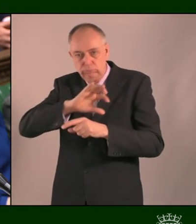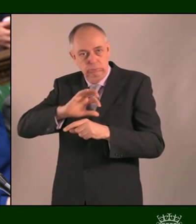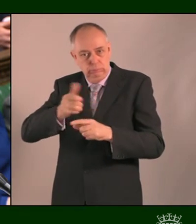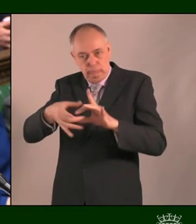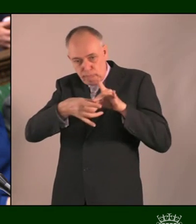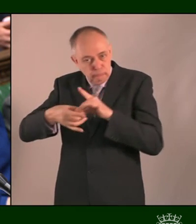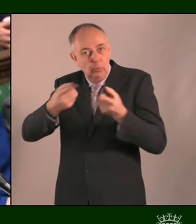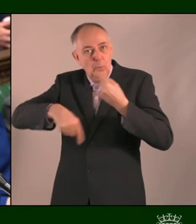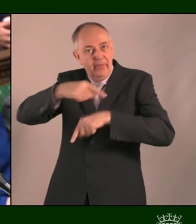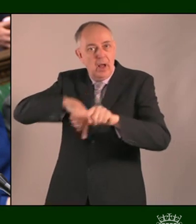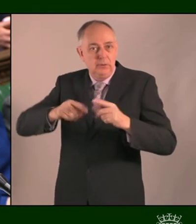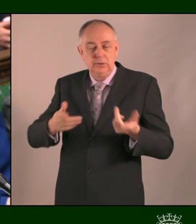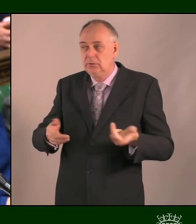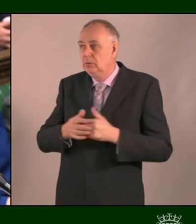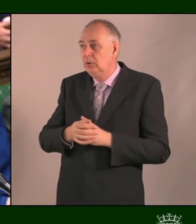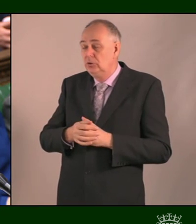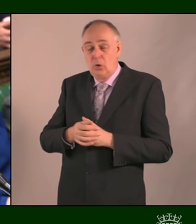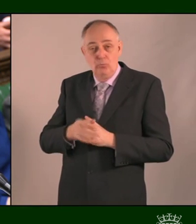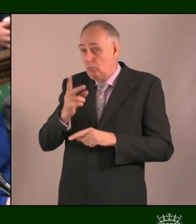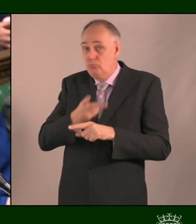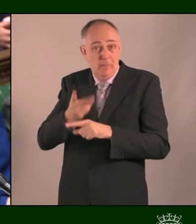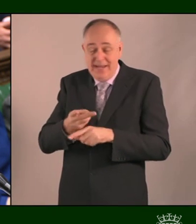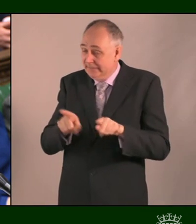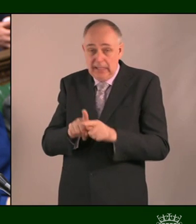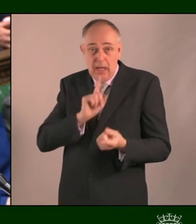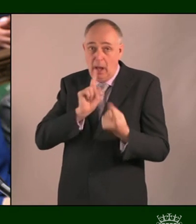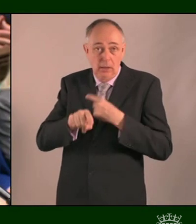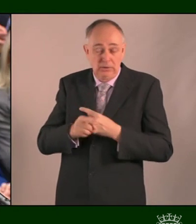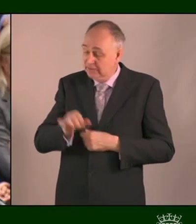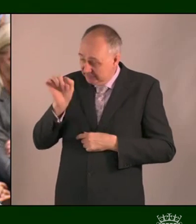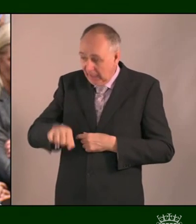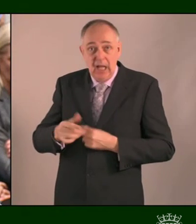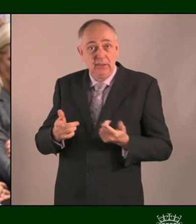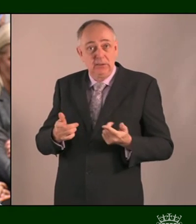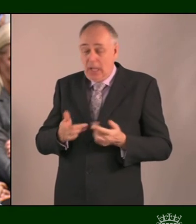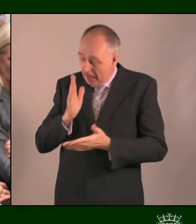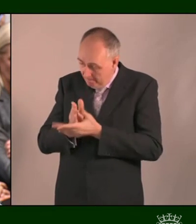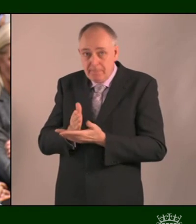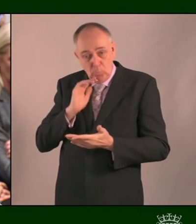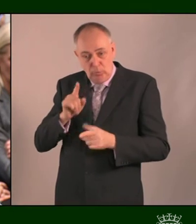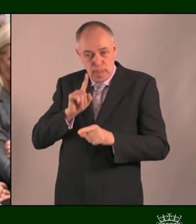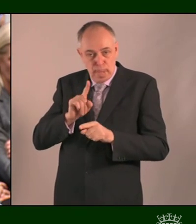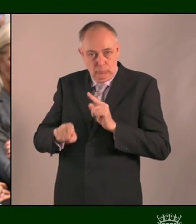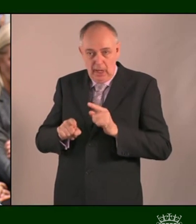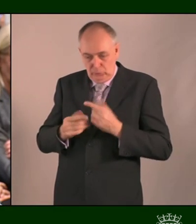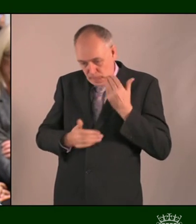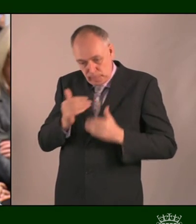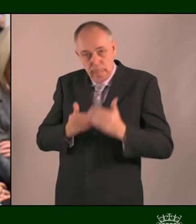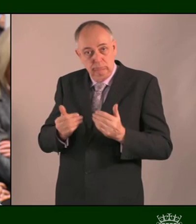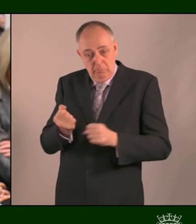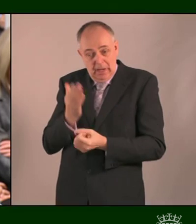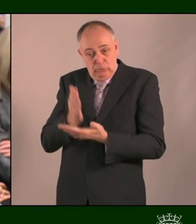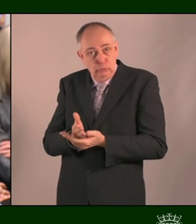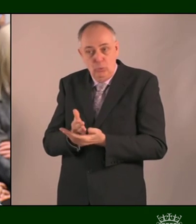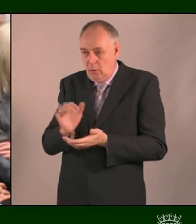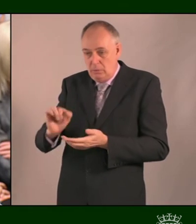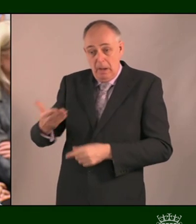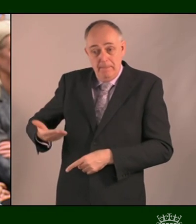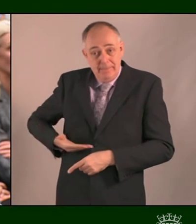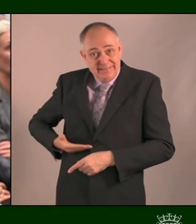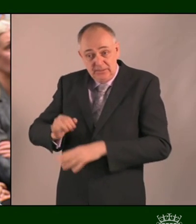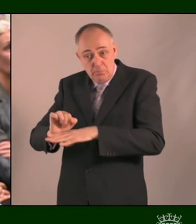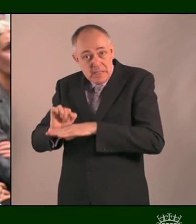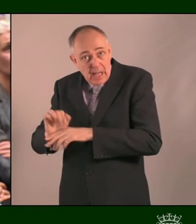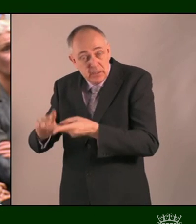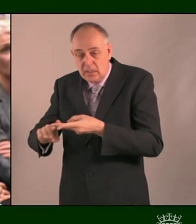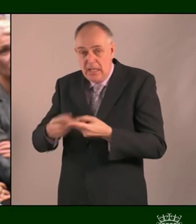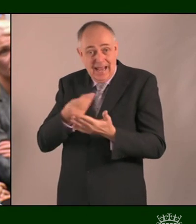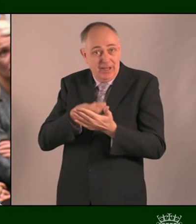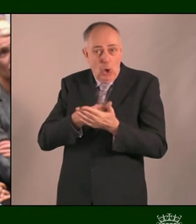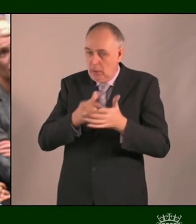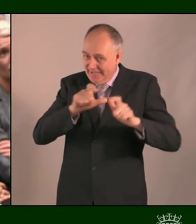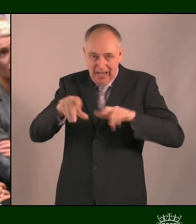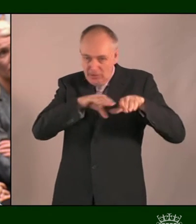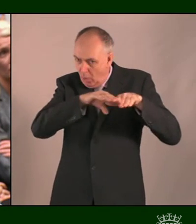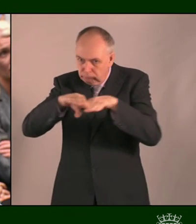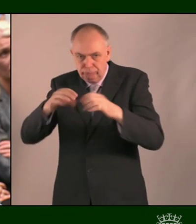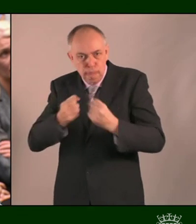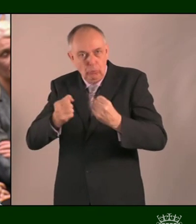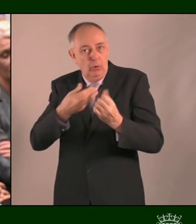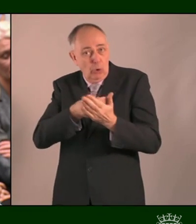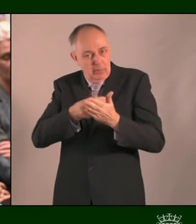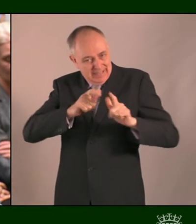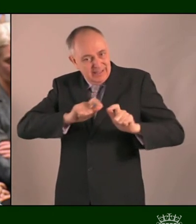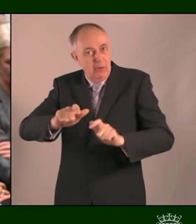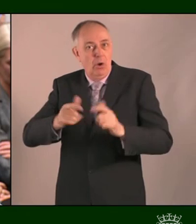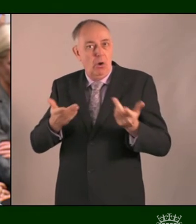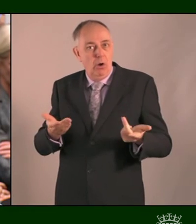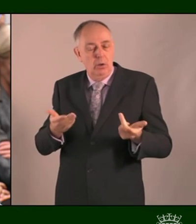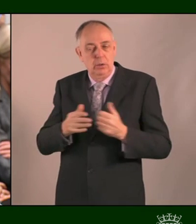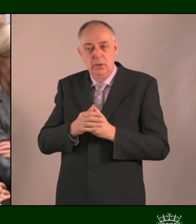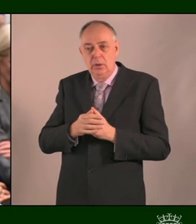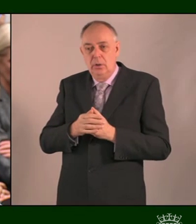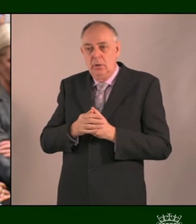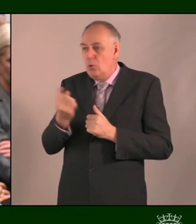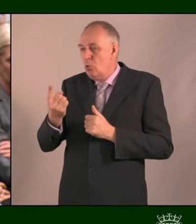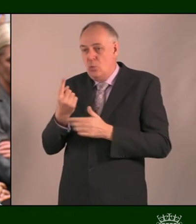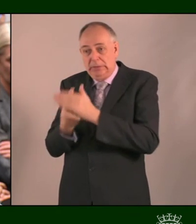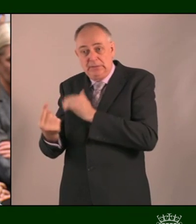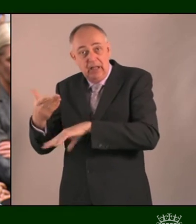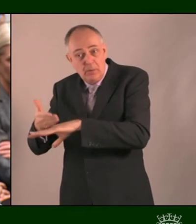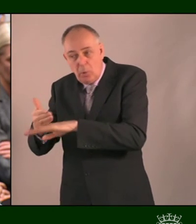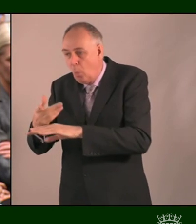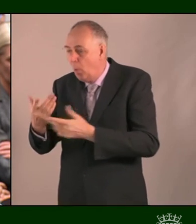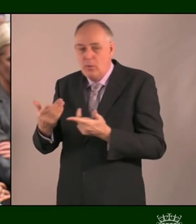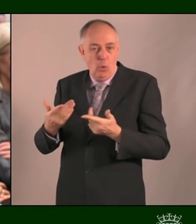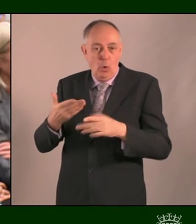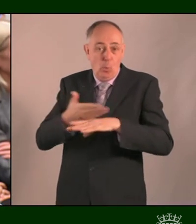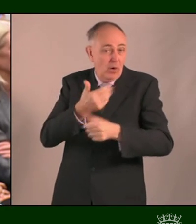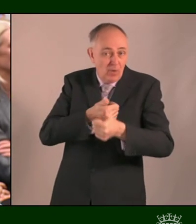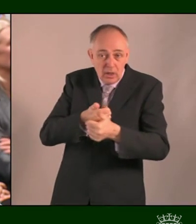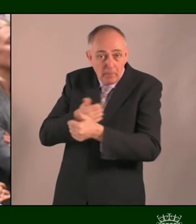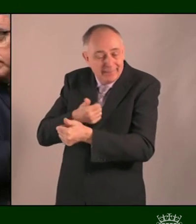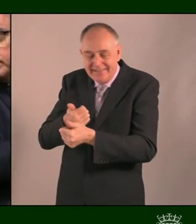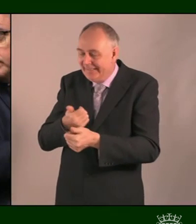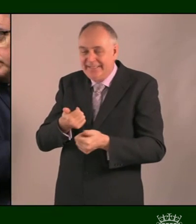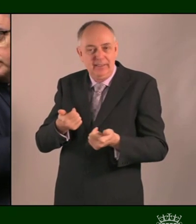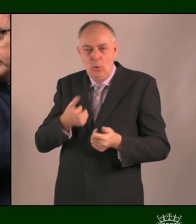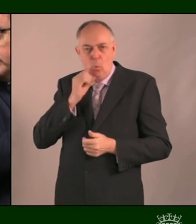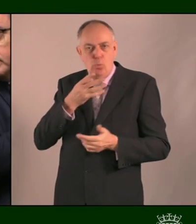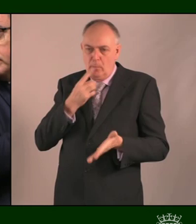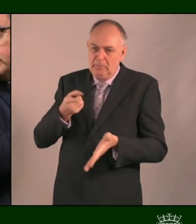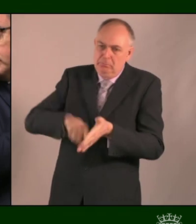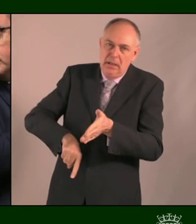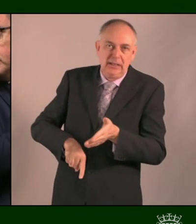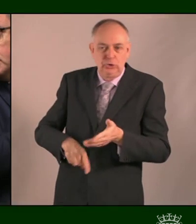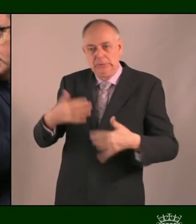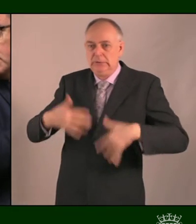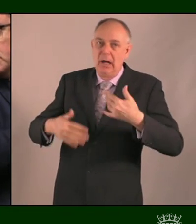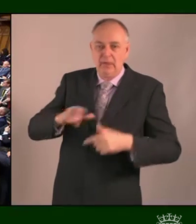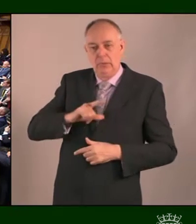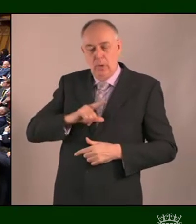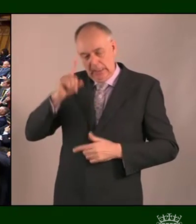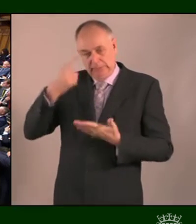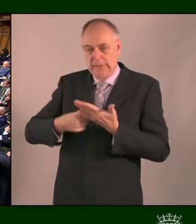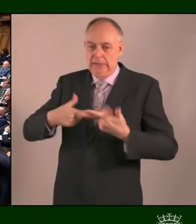Yes, really to recapitulate my answer to the Leader of the Opposition, we will take every step that we can to ensure that businesses are protected, that the economy remains strong and that no one, whether employed or self-employed—whatever the status of their employment—is penalised for doing the right thing.